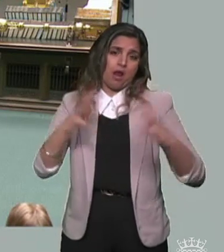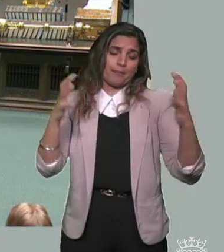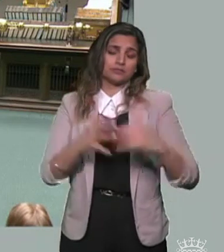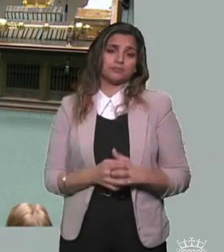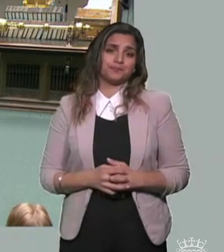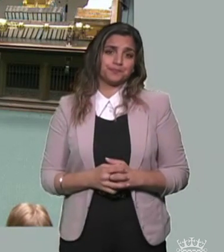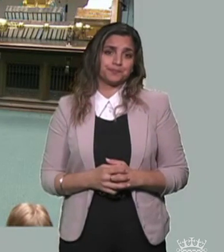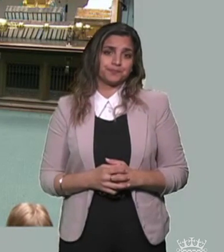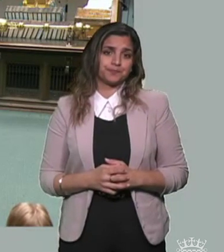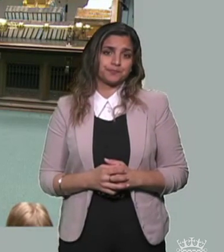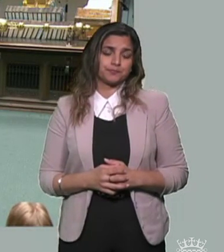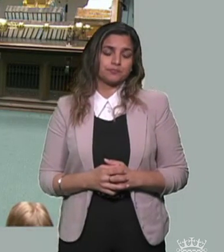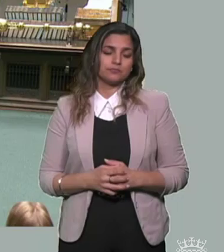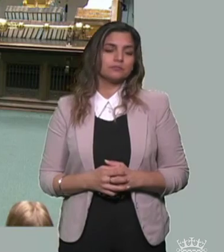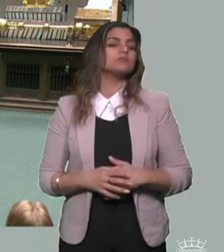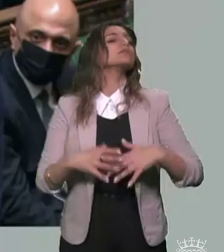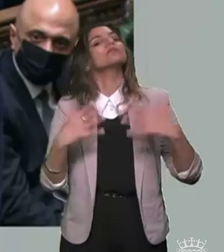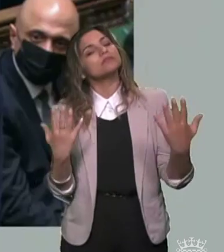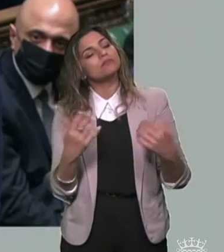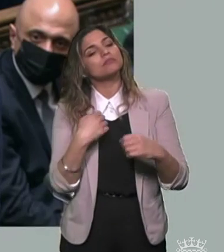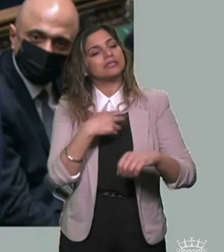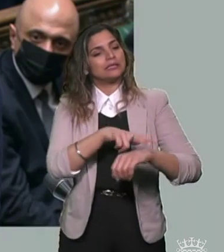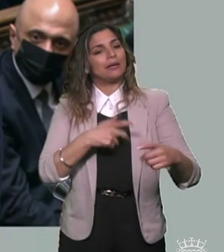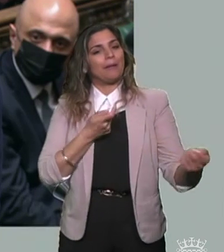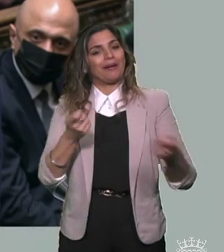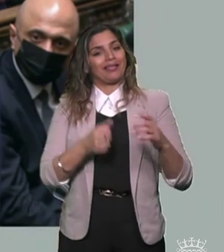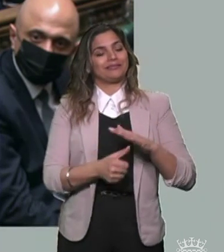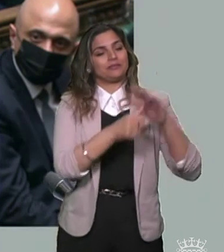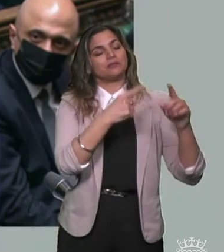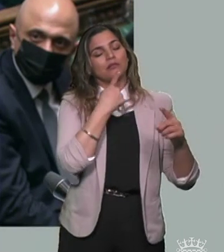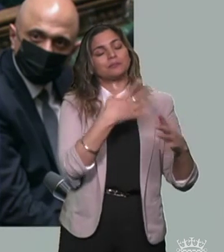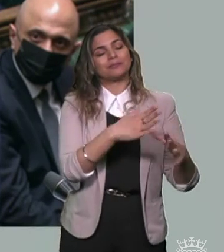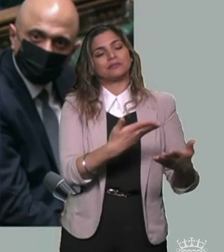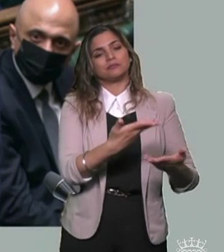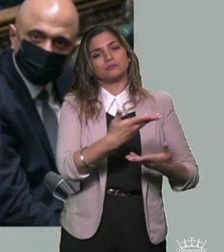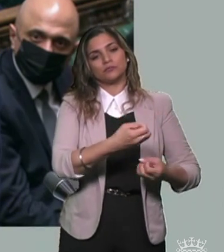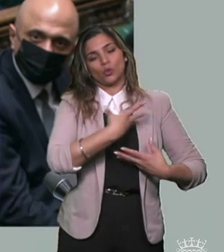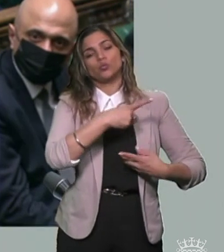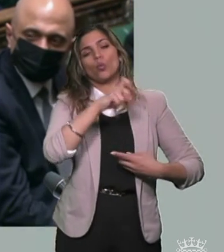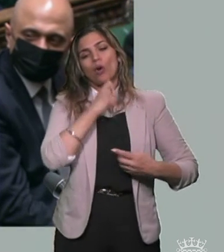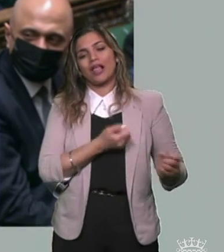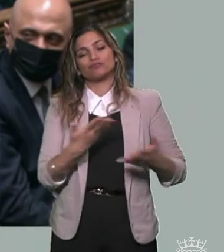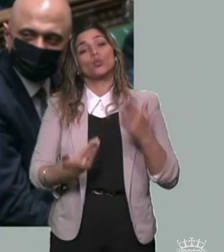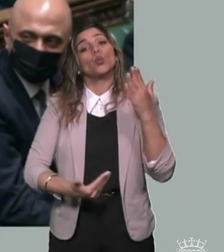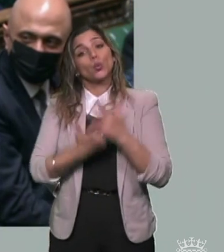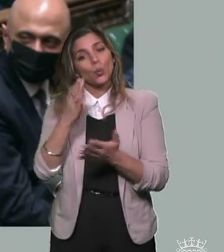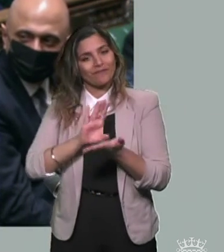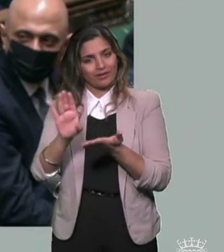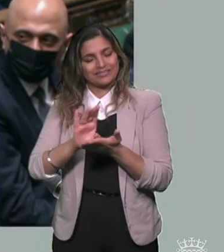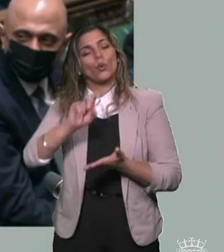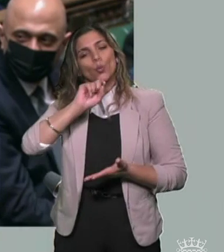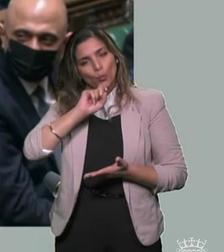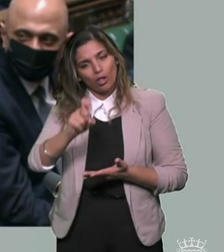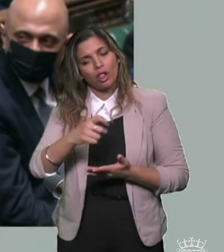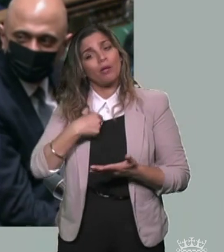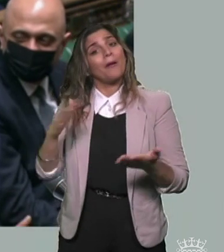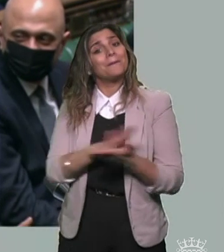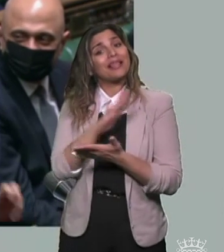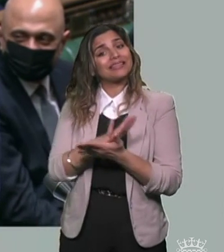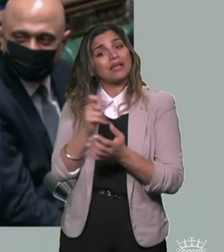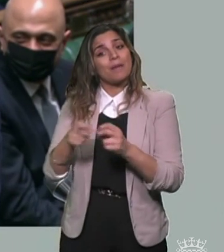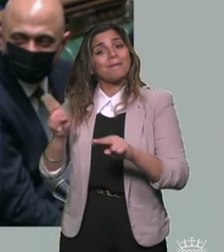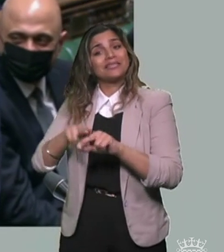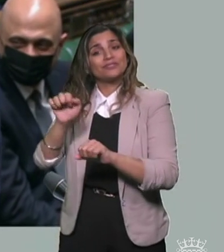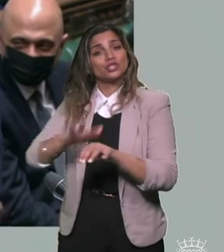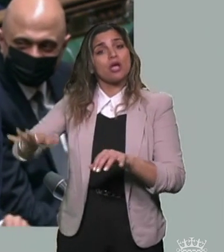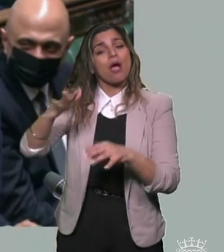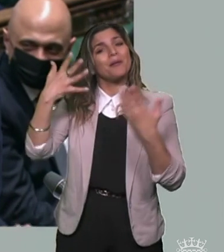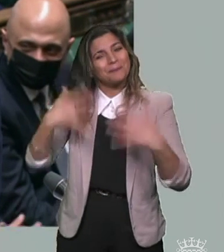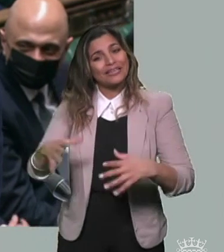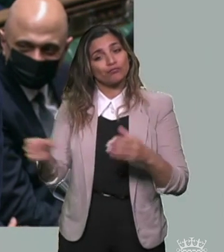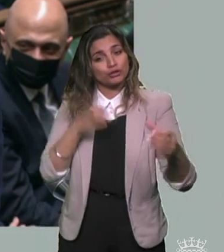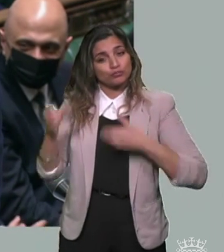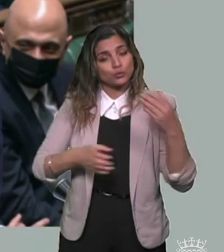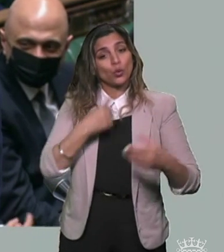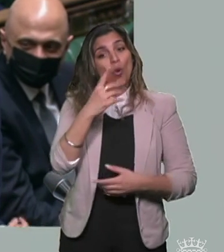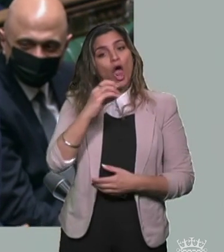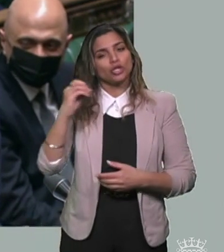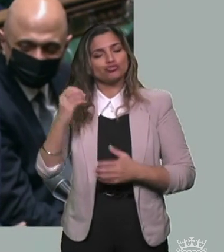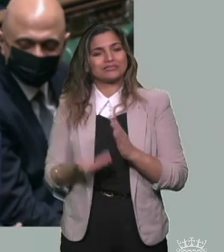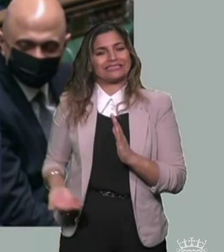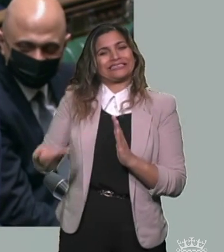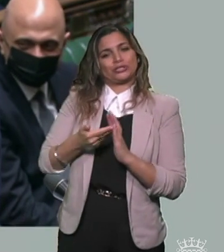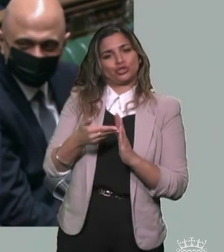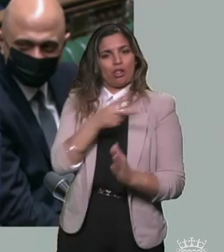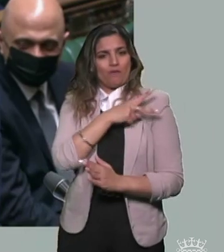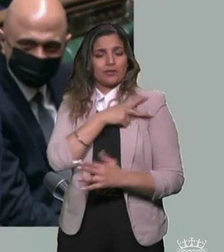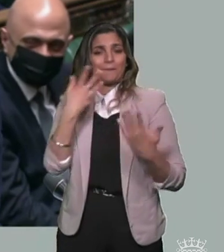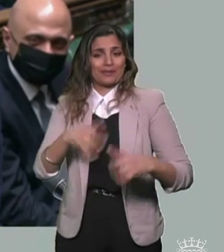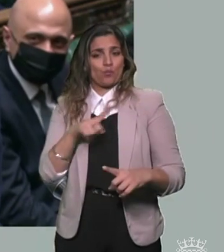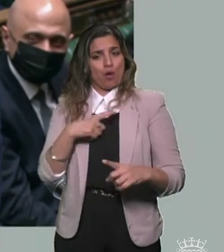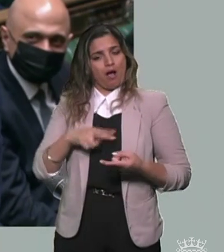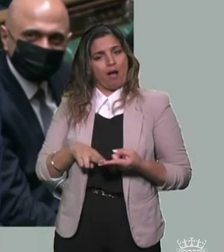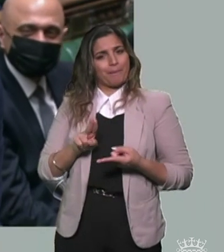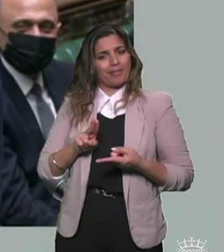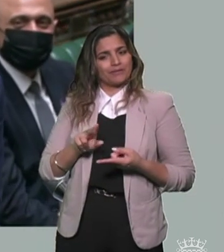My right honourable Friend the policing Minister has assured me that we will be introducing a new funding formula before the end of the Parliament, but I am pleased that Bedfordshire police have already recruited 100 additional officers as part of our uplift programme.